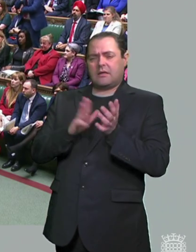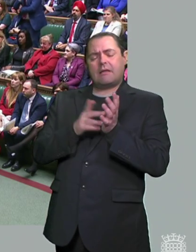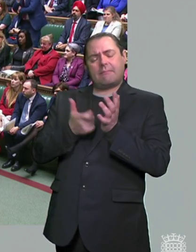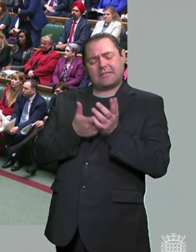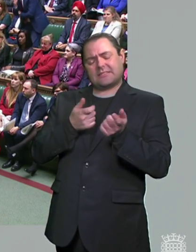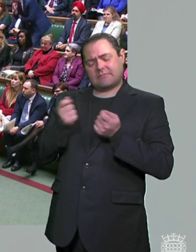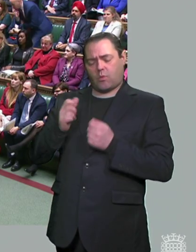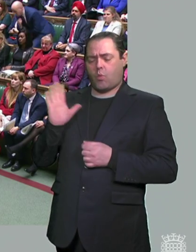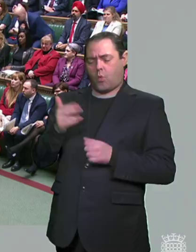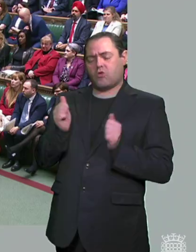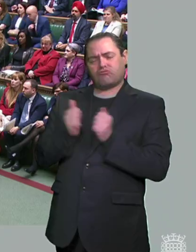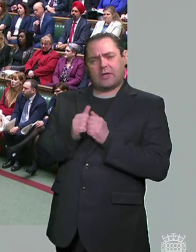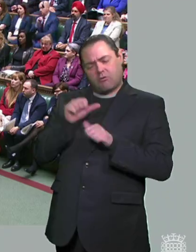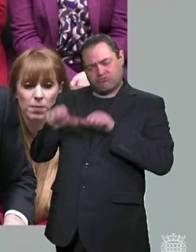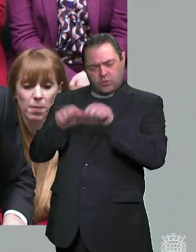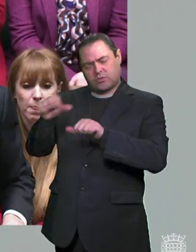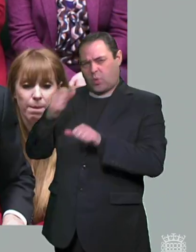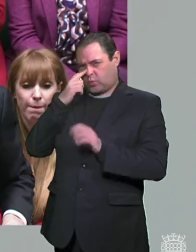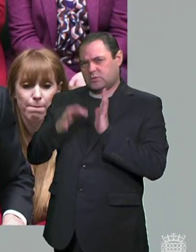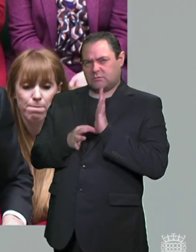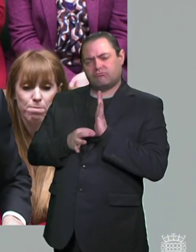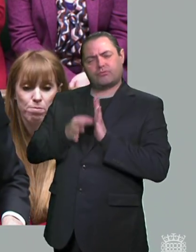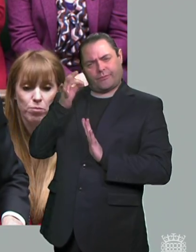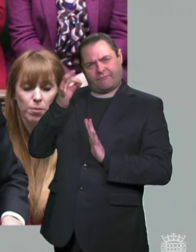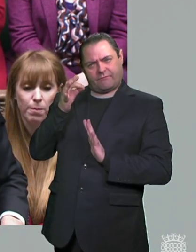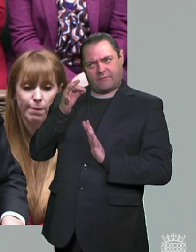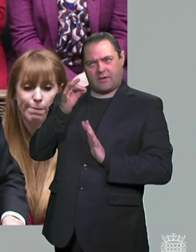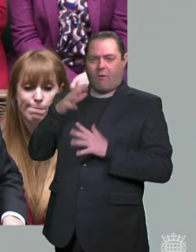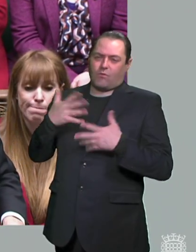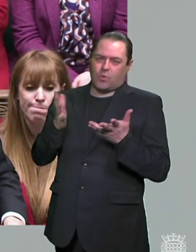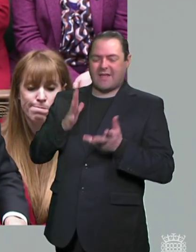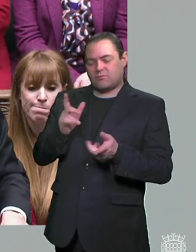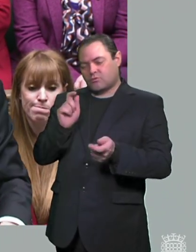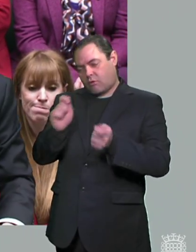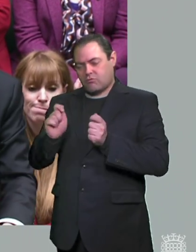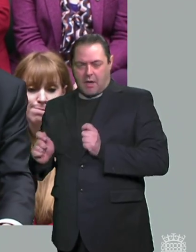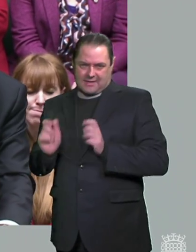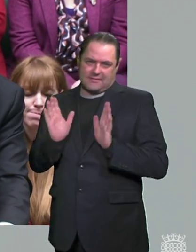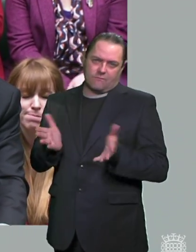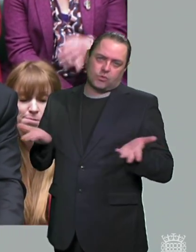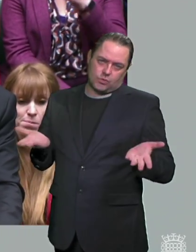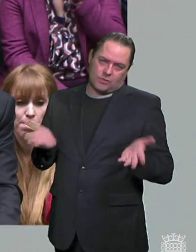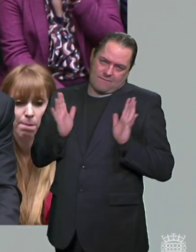We all agree that the protocol can be improved, but there are trade-offs and we need to face up to them.